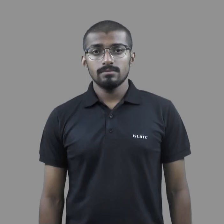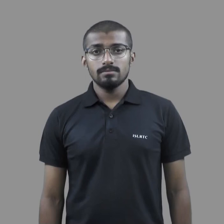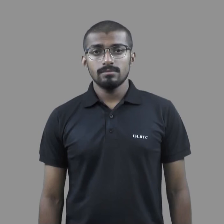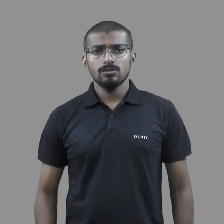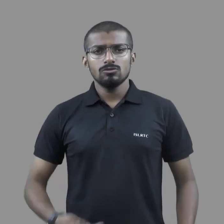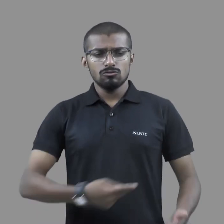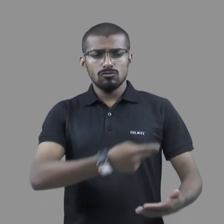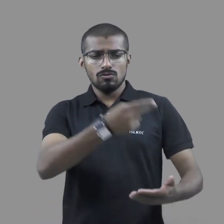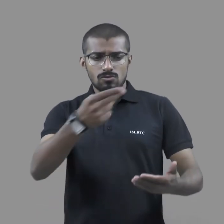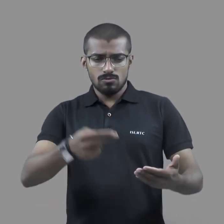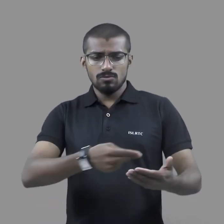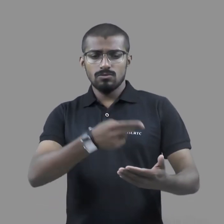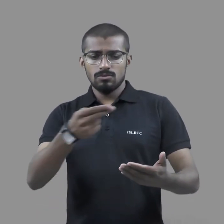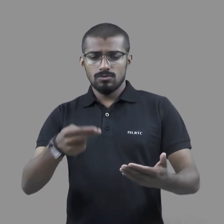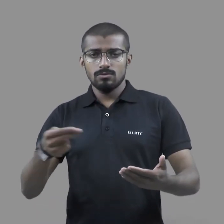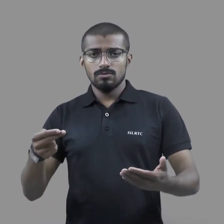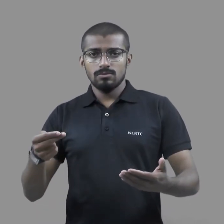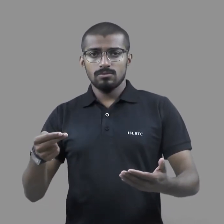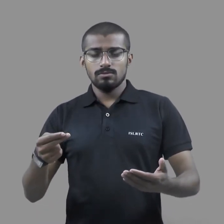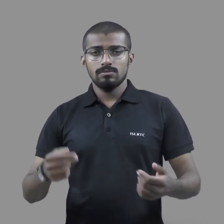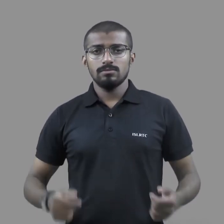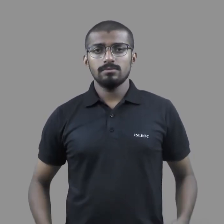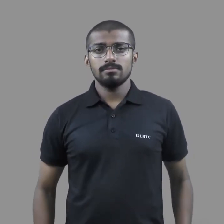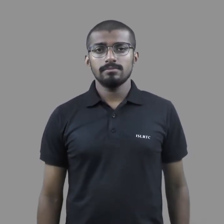Draw